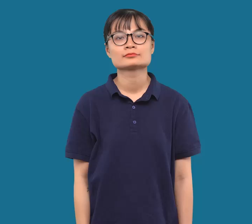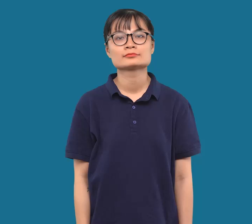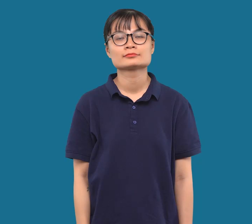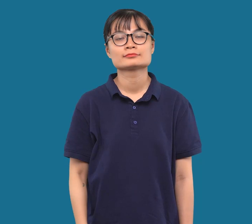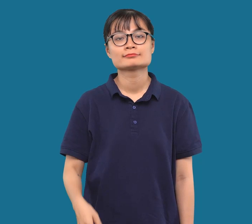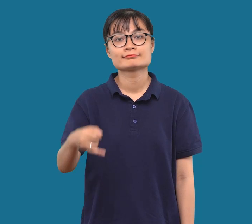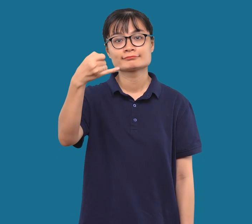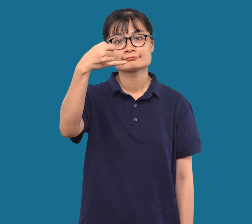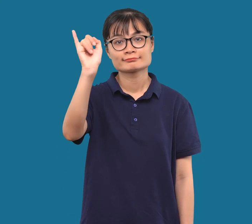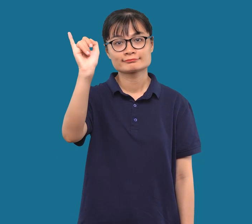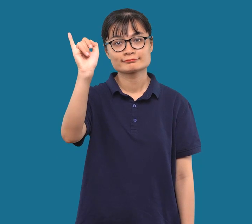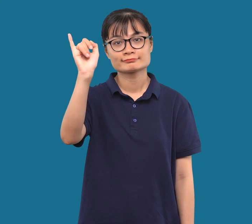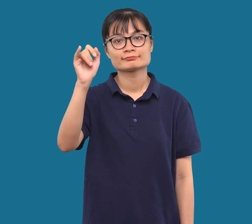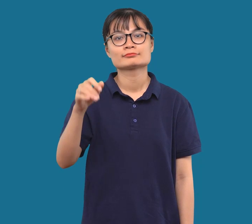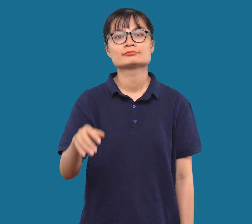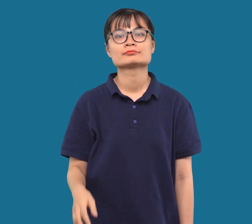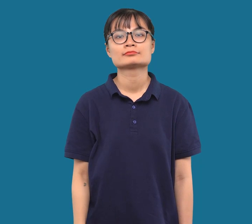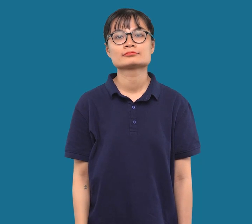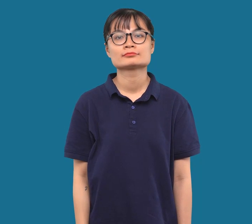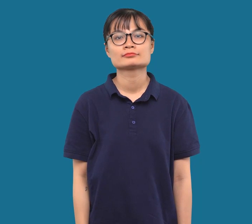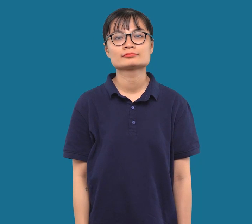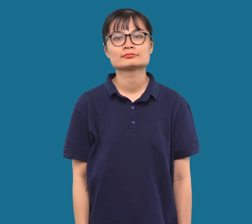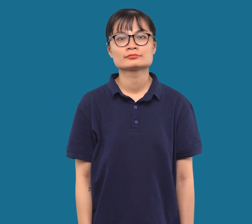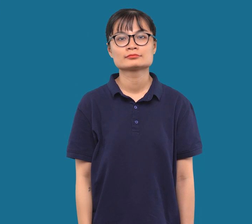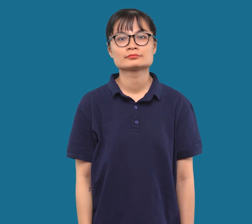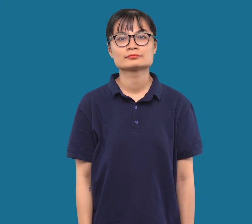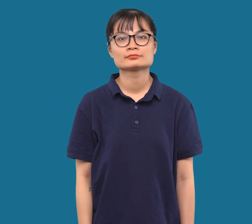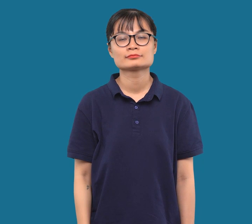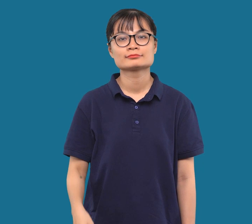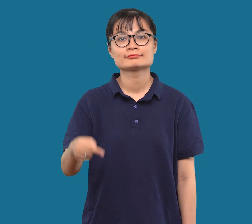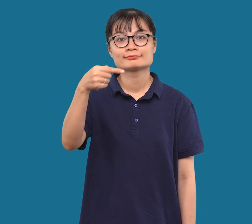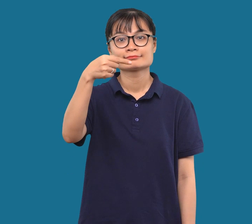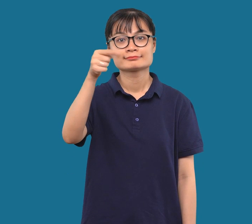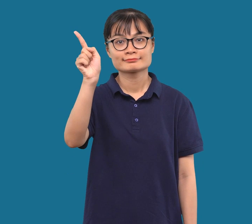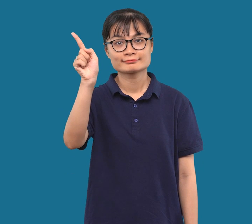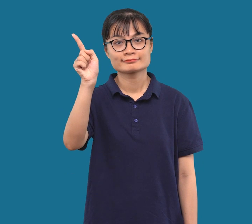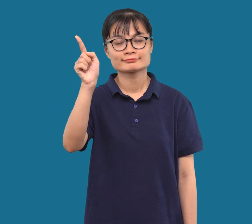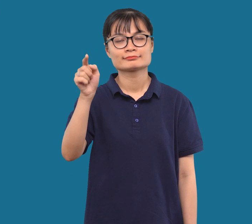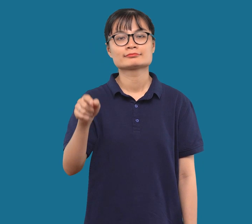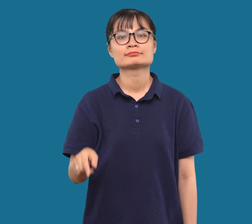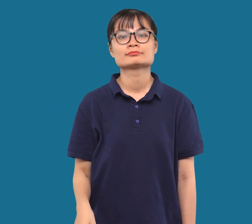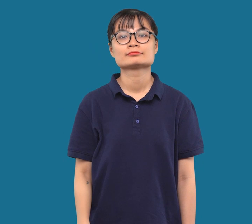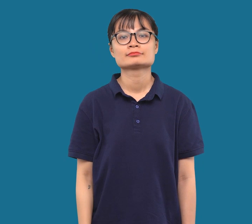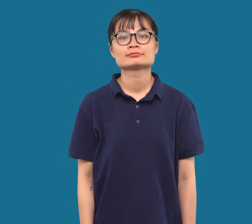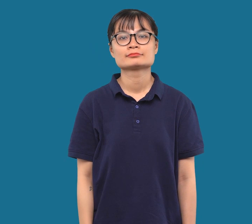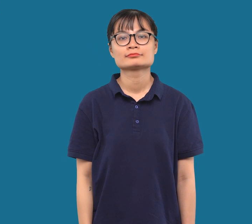dấu sắc